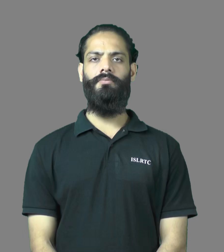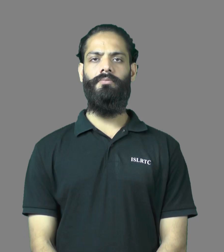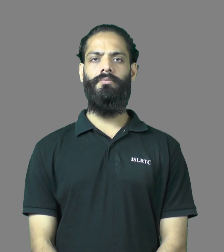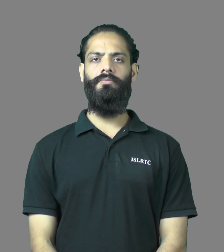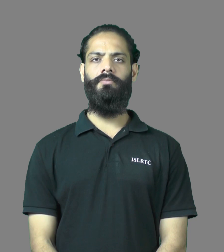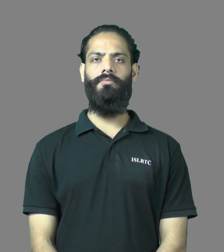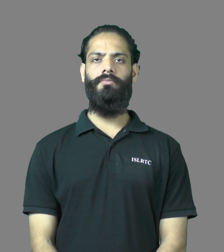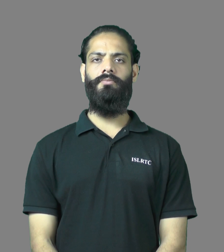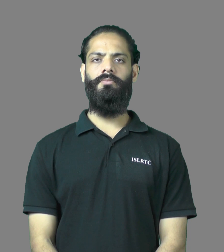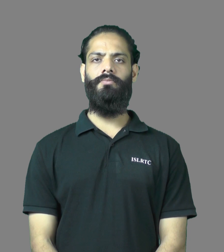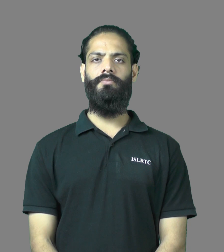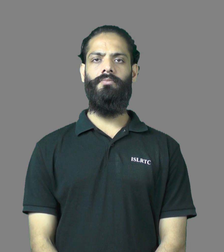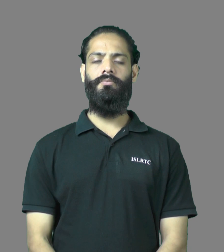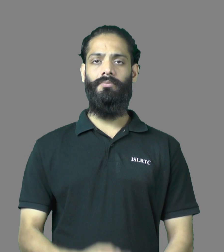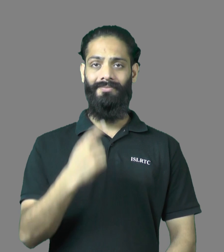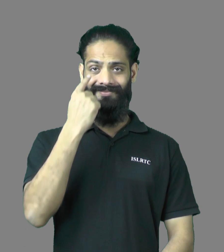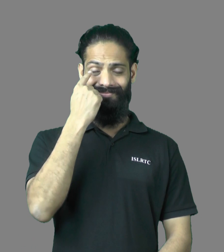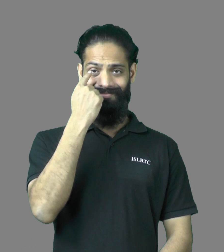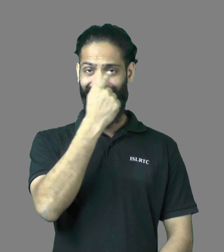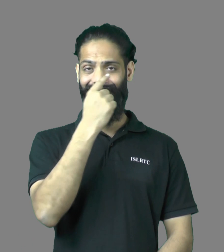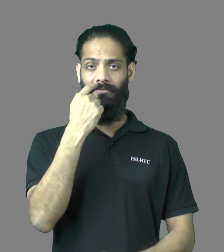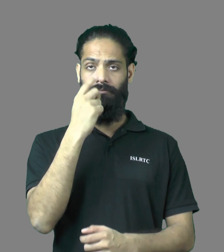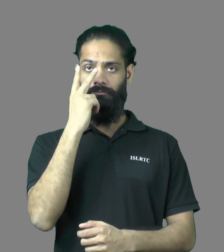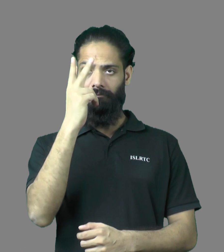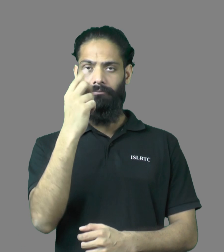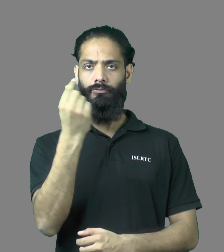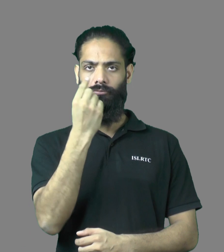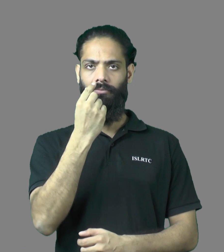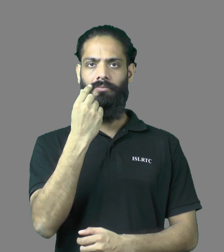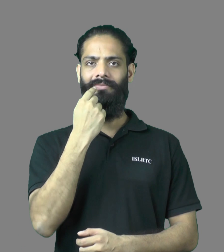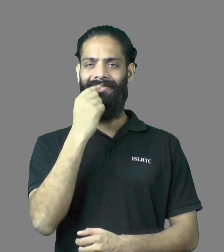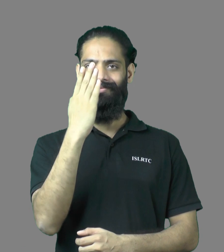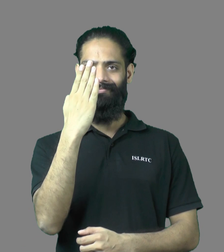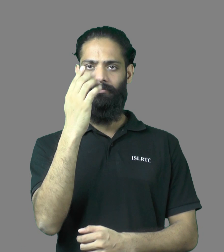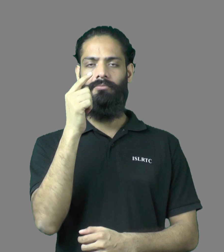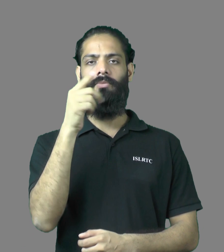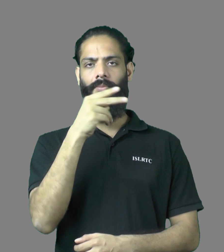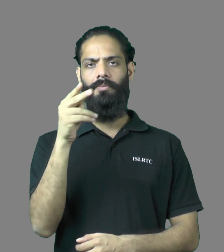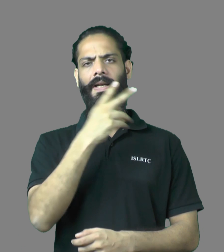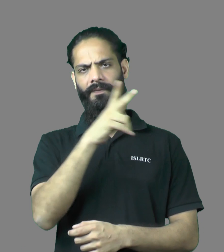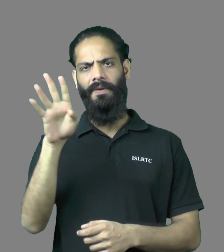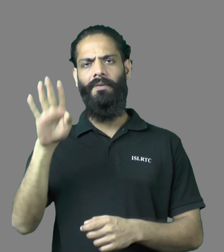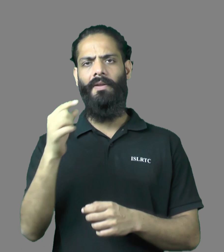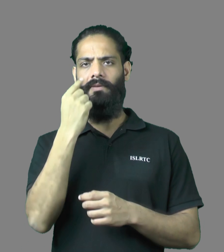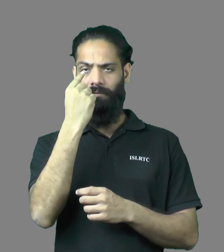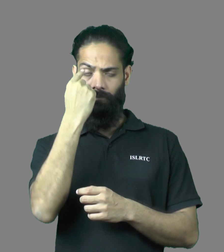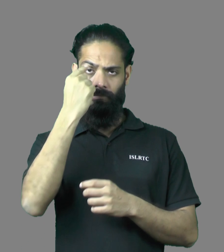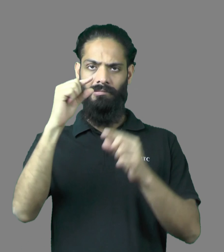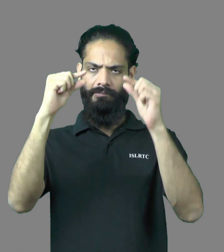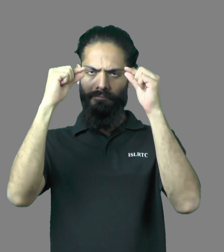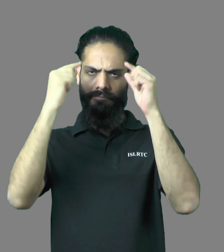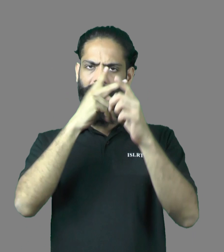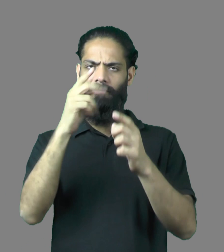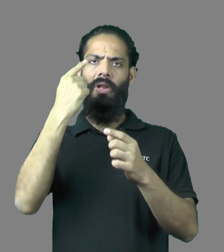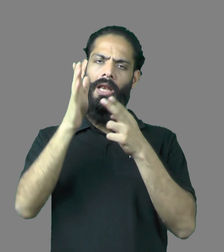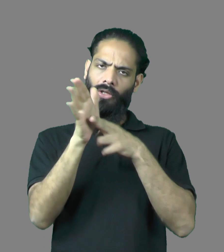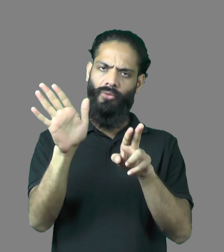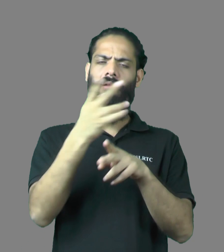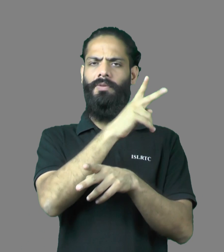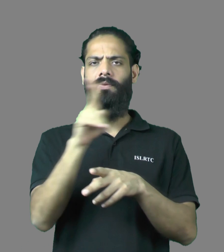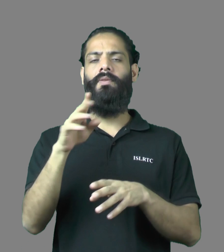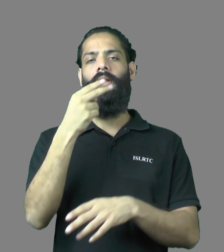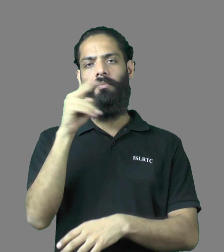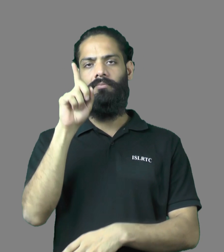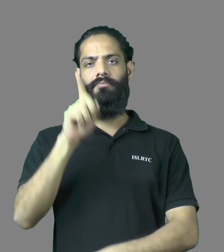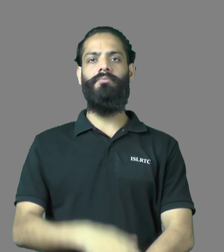Eye Lens